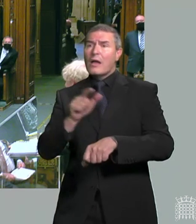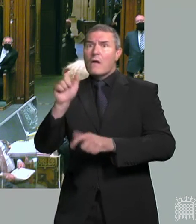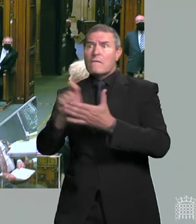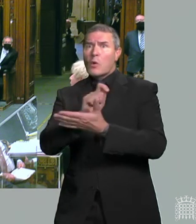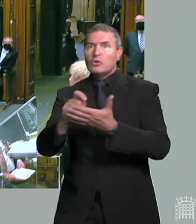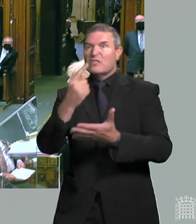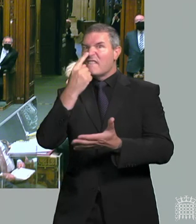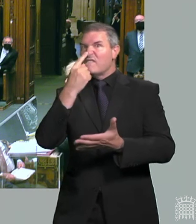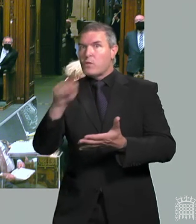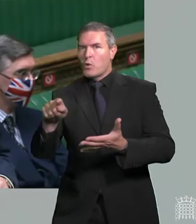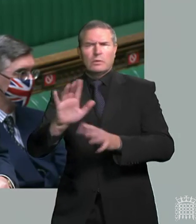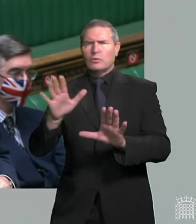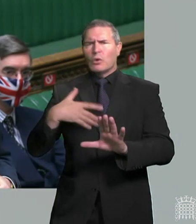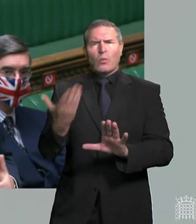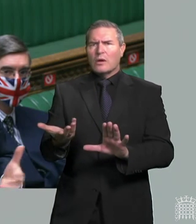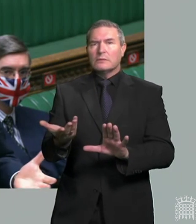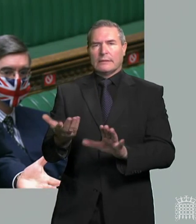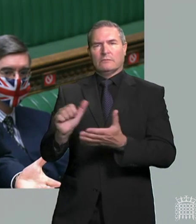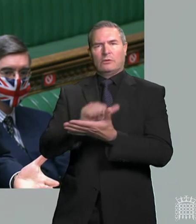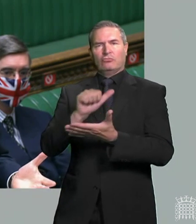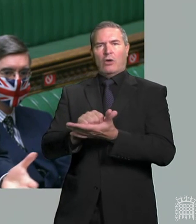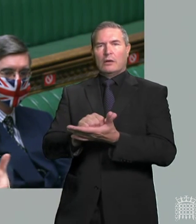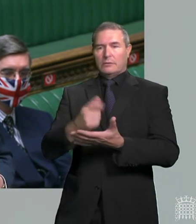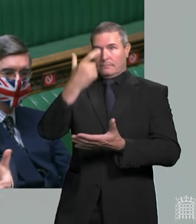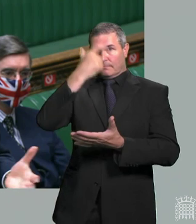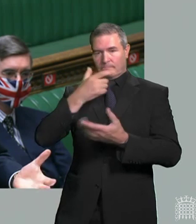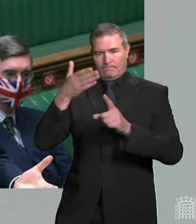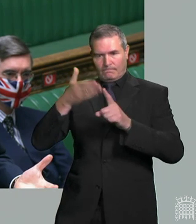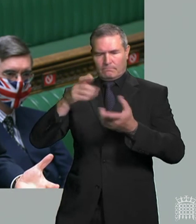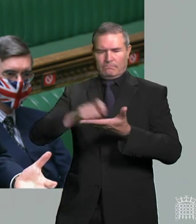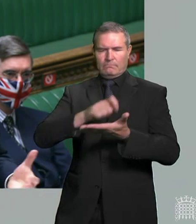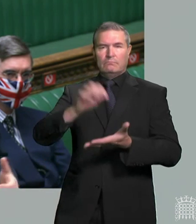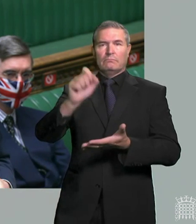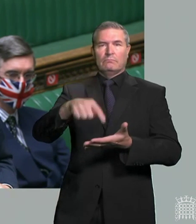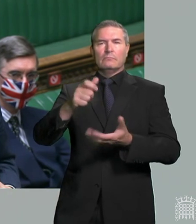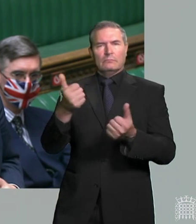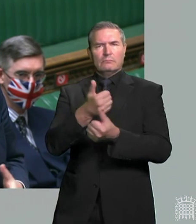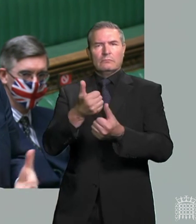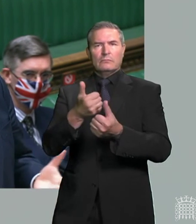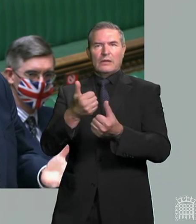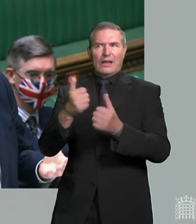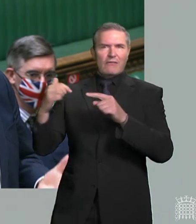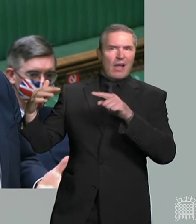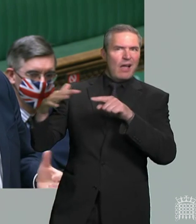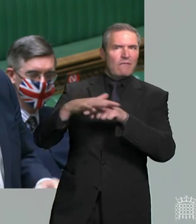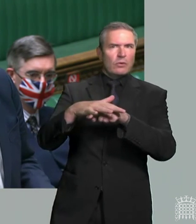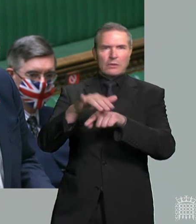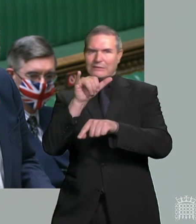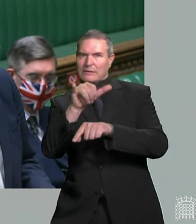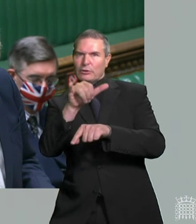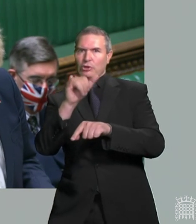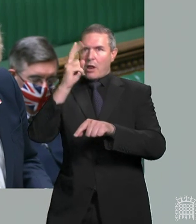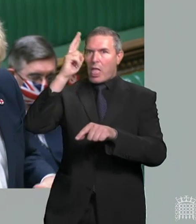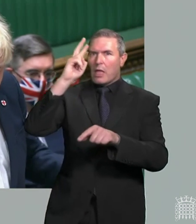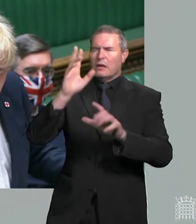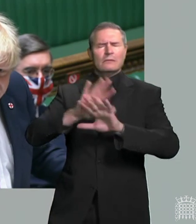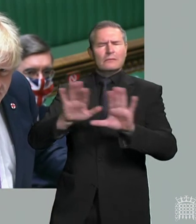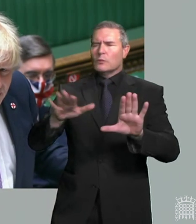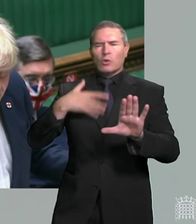Nobody wants to see it. By the way, I do not think that elections in this country should be in any way clouded or contaminated by the suspicion of voter fraud.